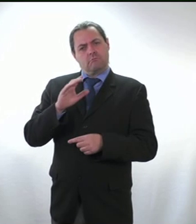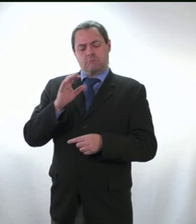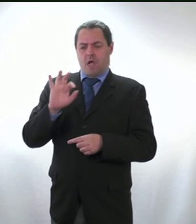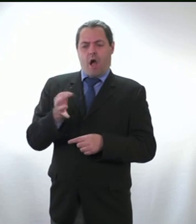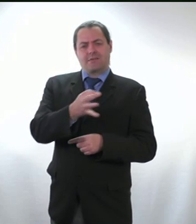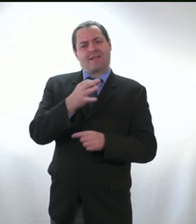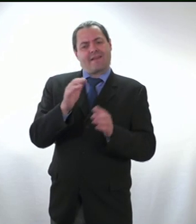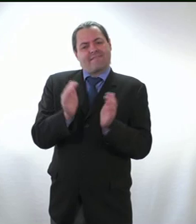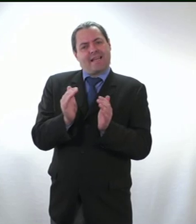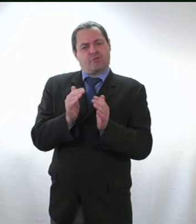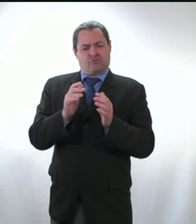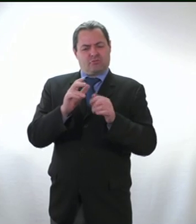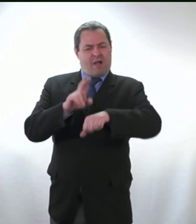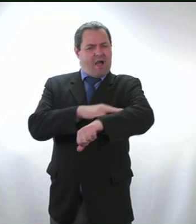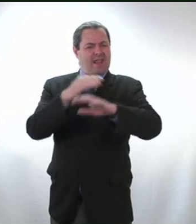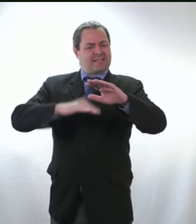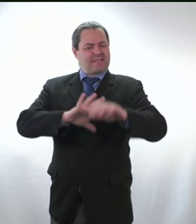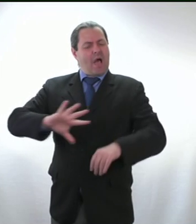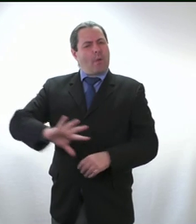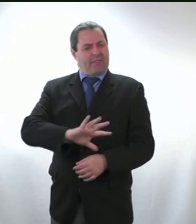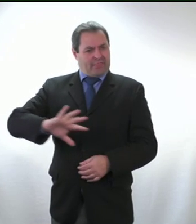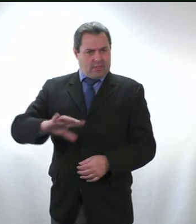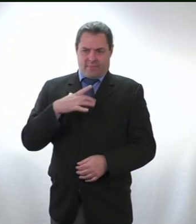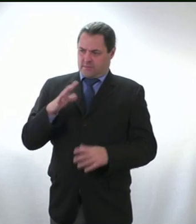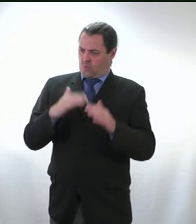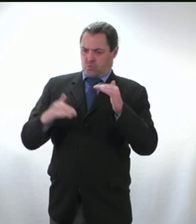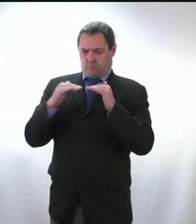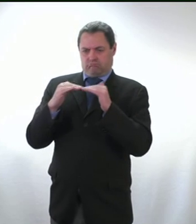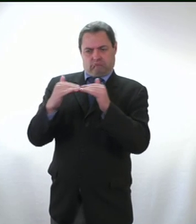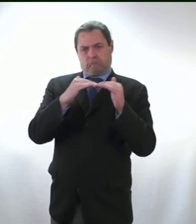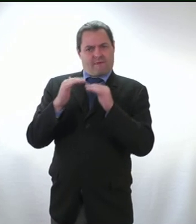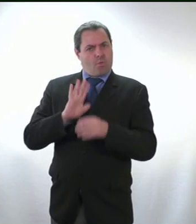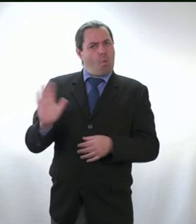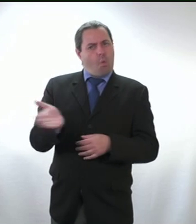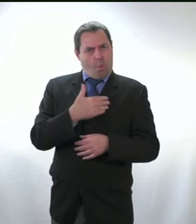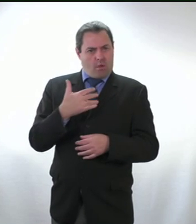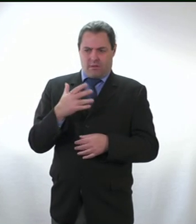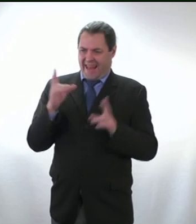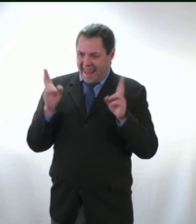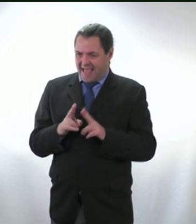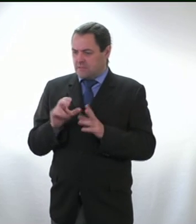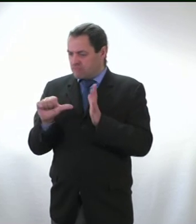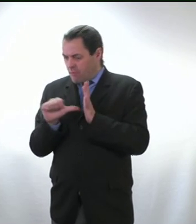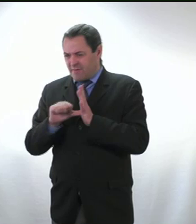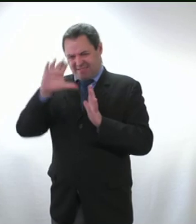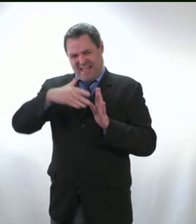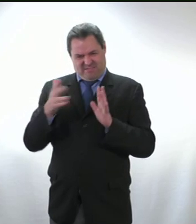The Government therefore have an opportunity to help with their levelling-up agenda and with reducing the strain on housing in the south of England.